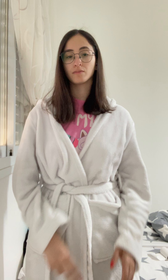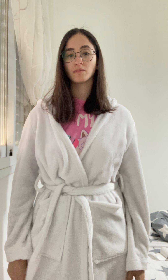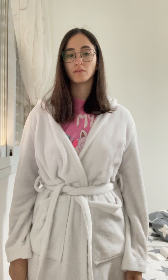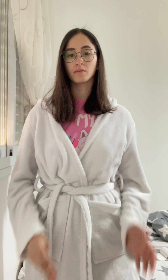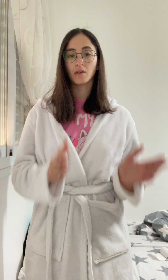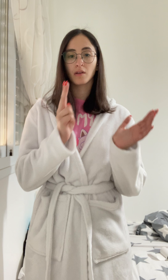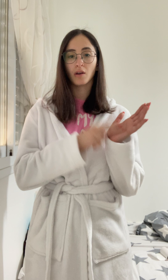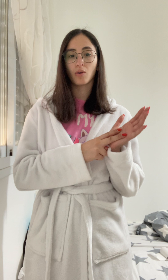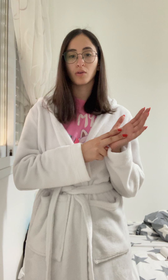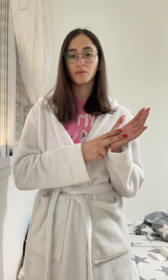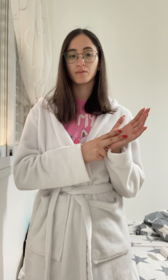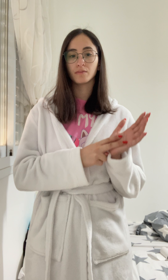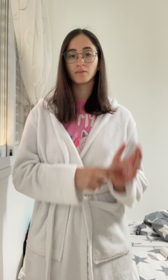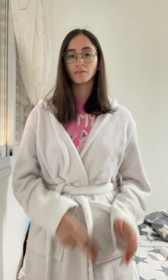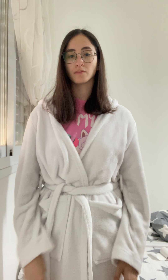נכון